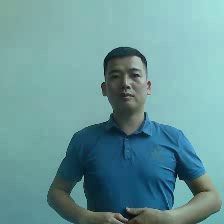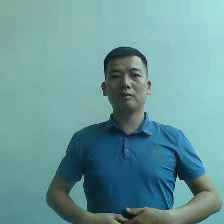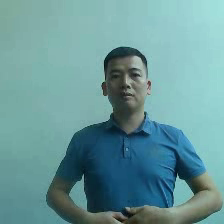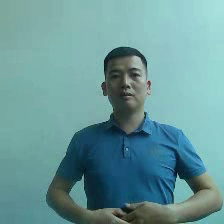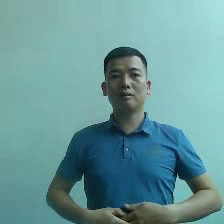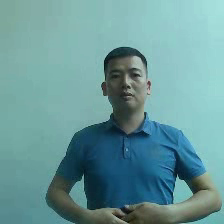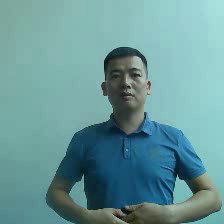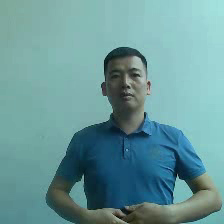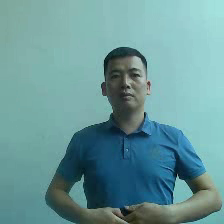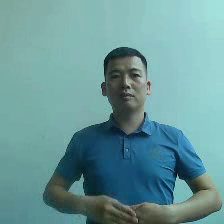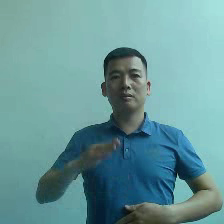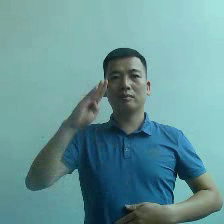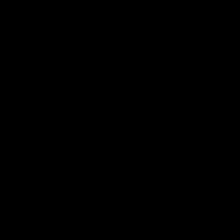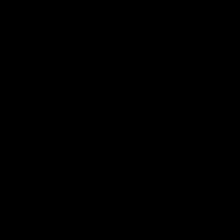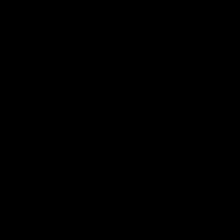Chậm lại